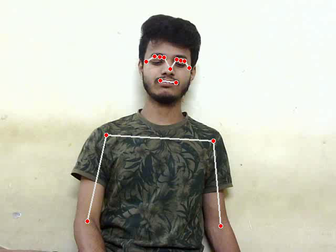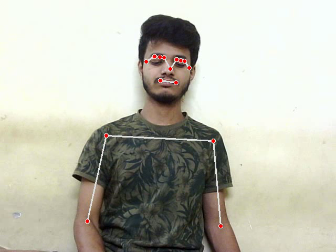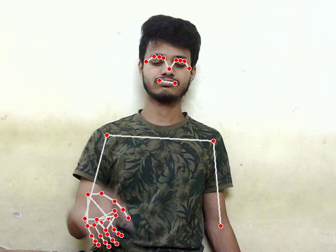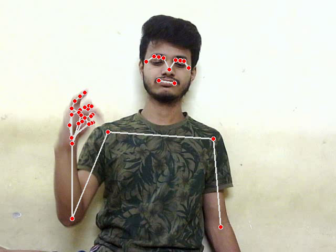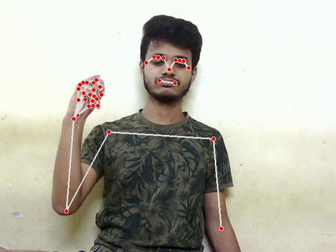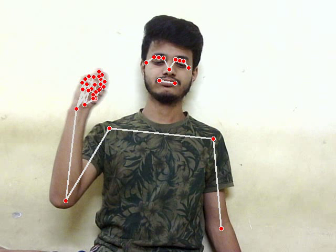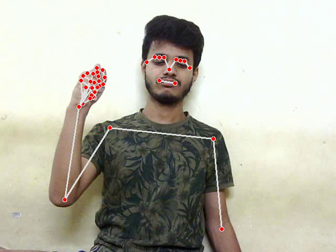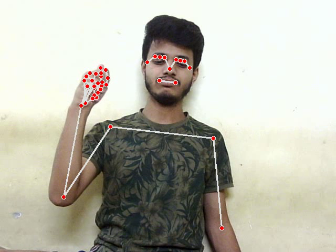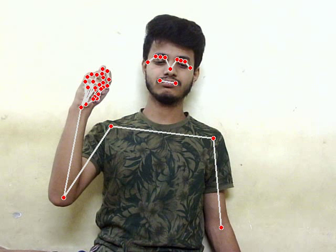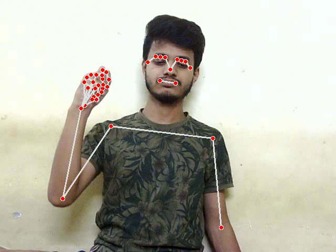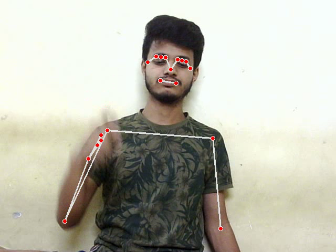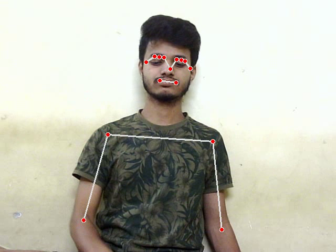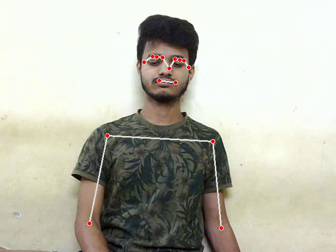bathroom